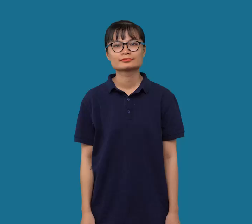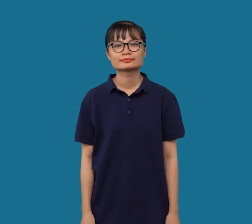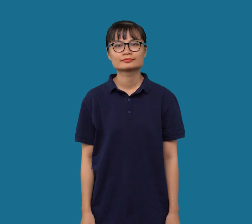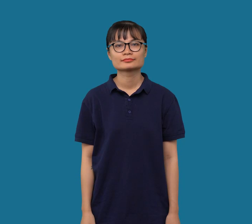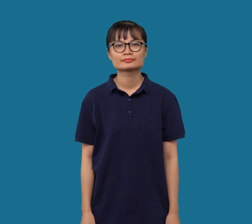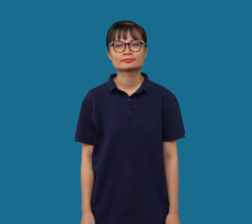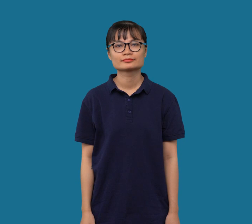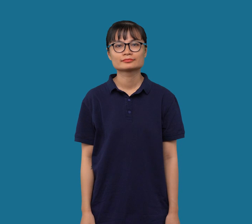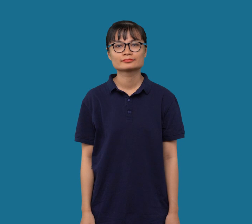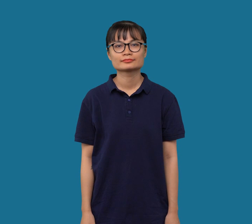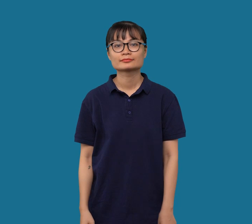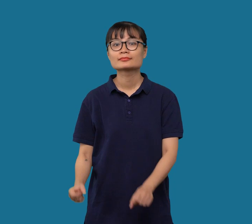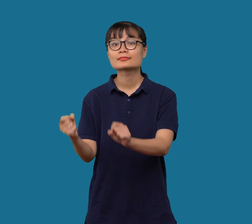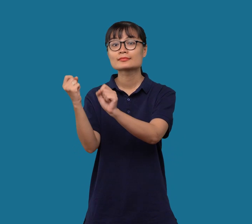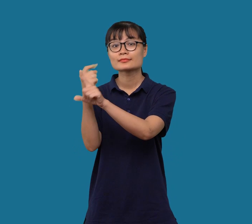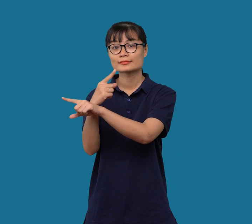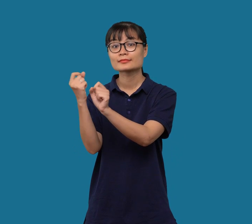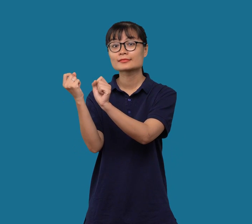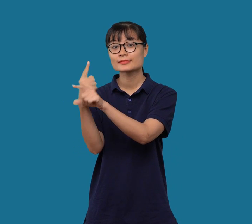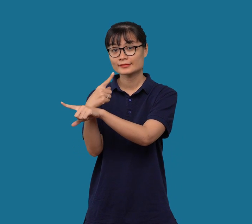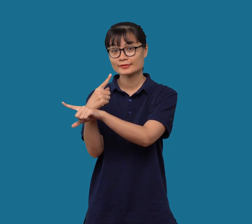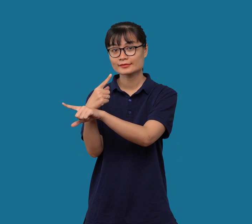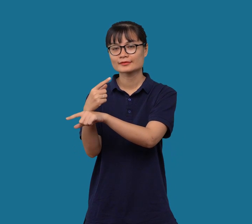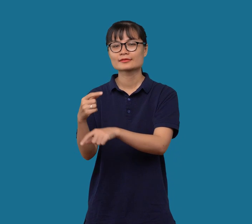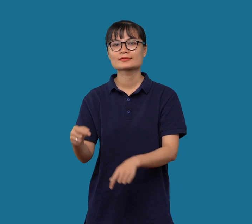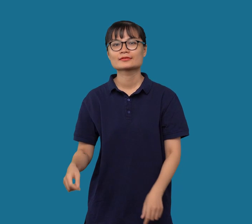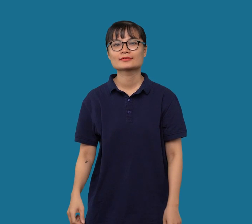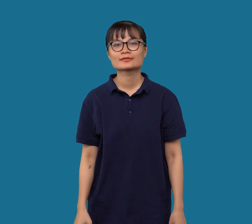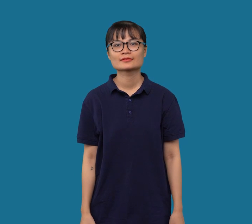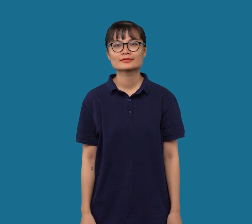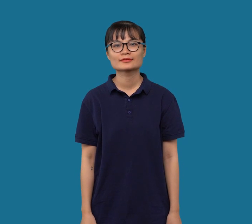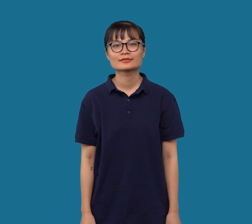liên lạc